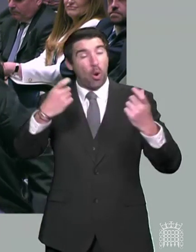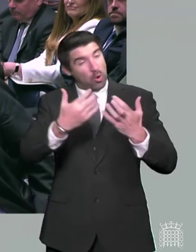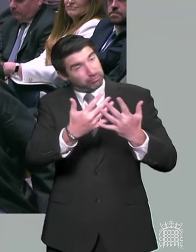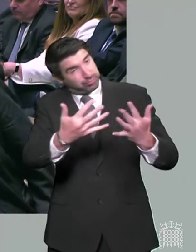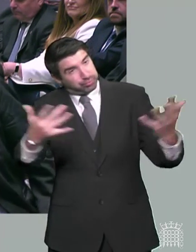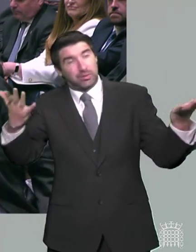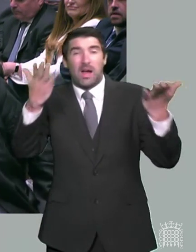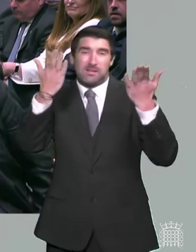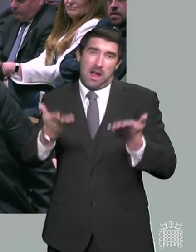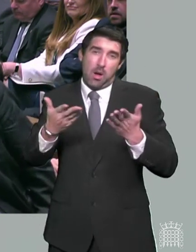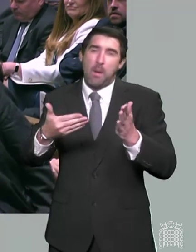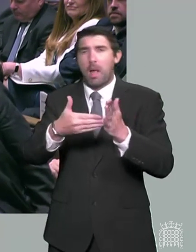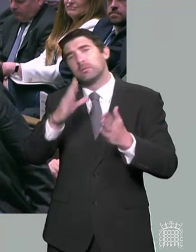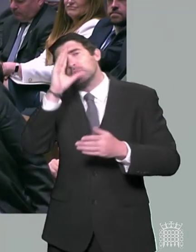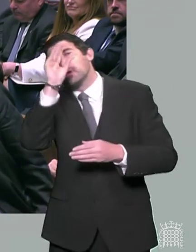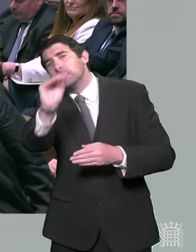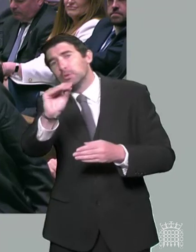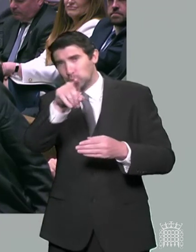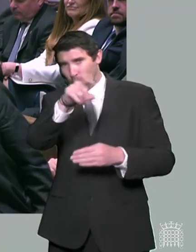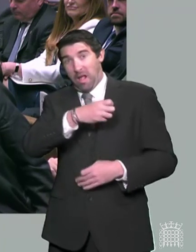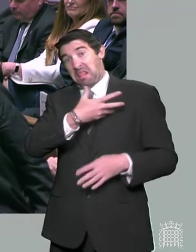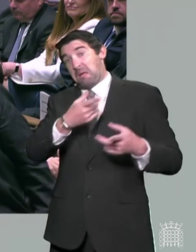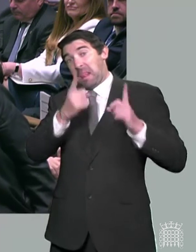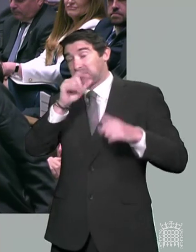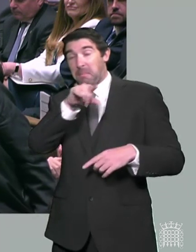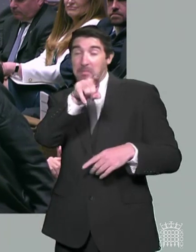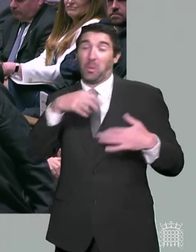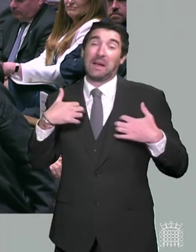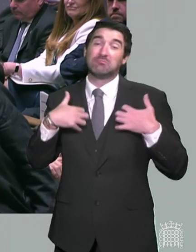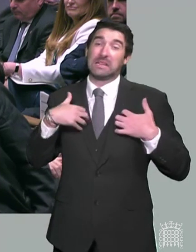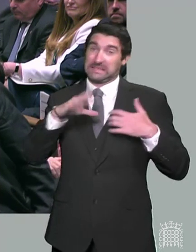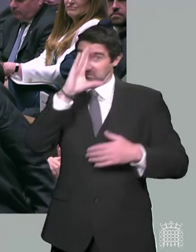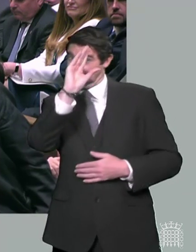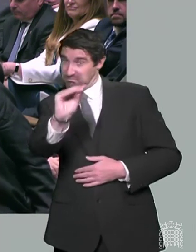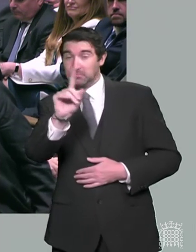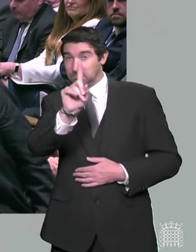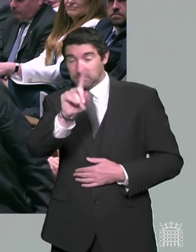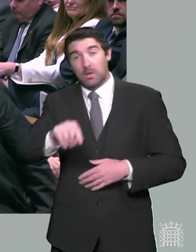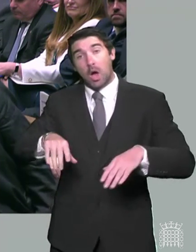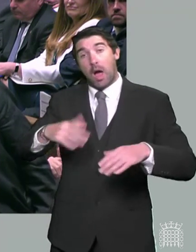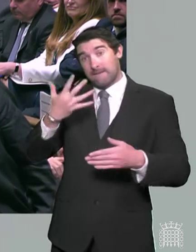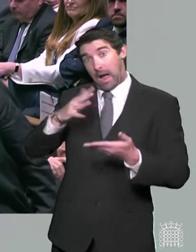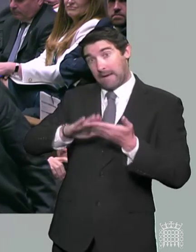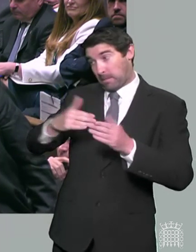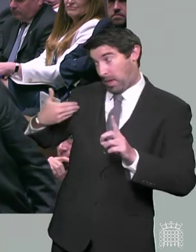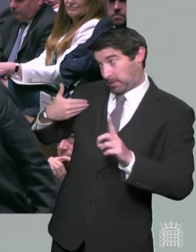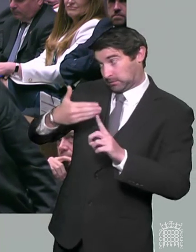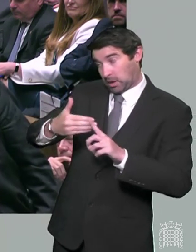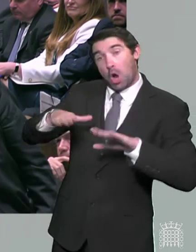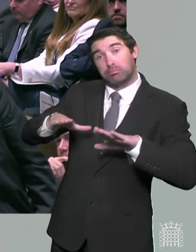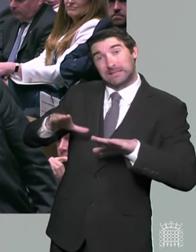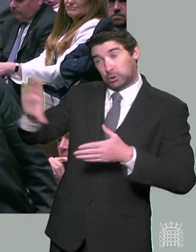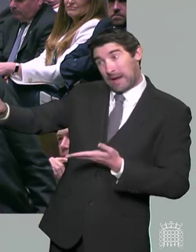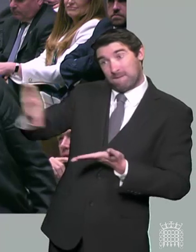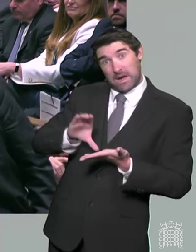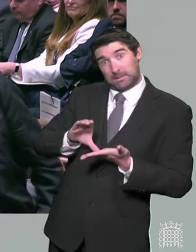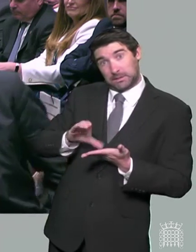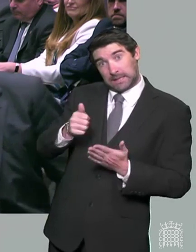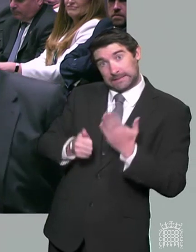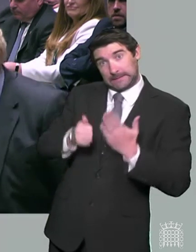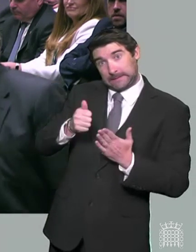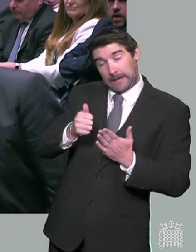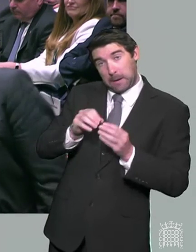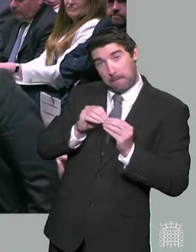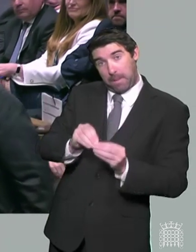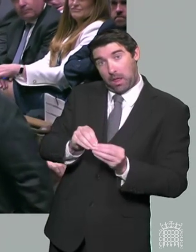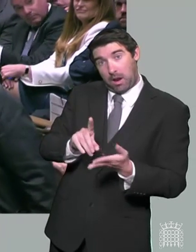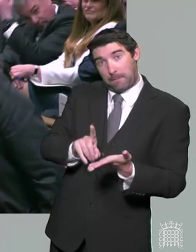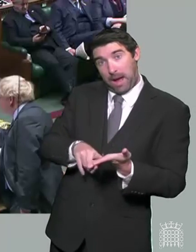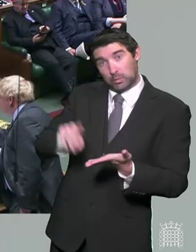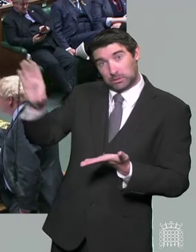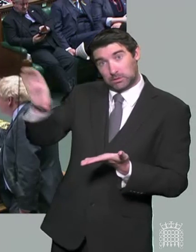The right honourable Gentleman might like to know that just in the first five months of this year, this country has attracted, I think, £16 billion of investment in its tech sector.